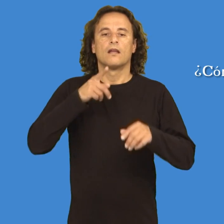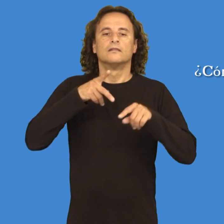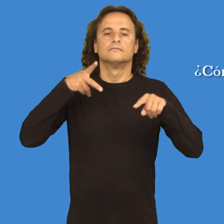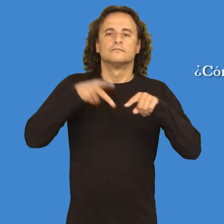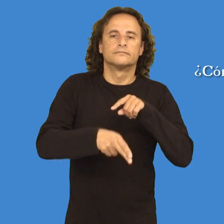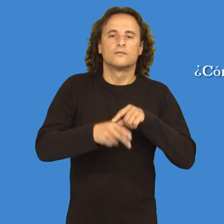evitar